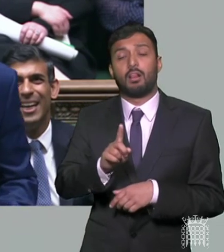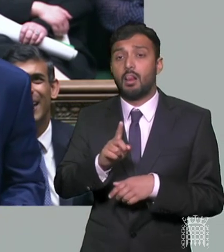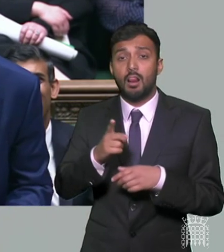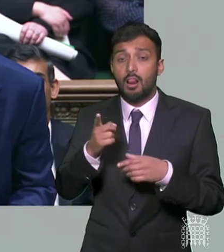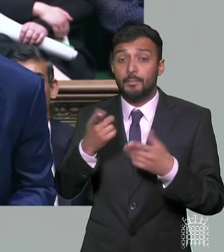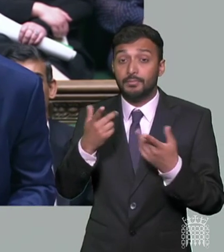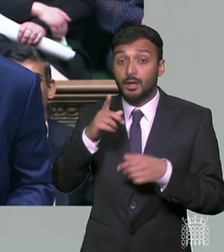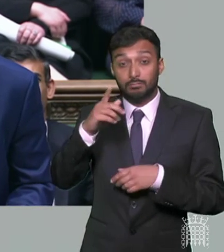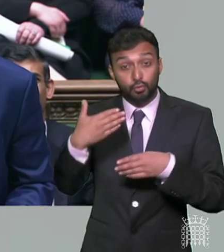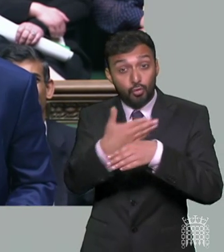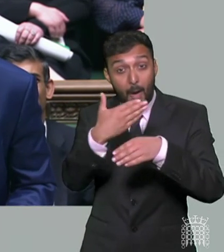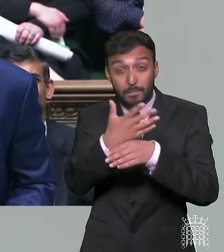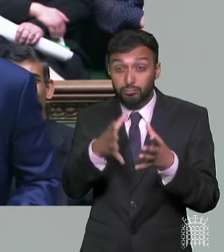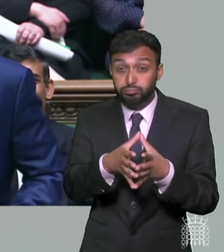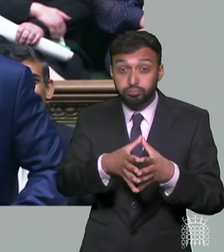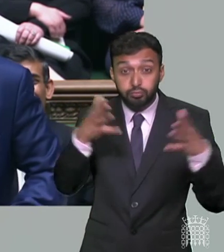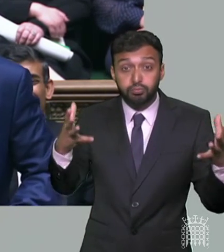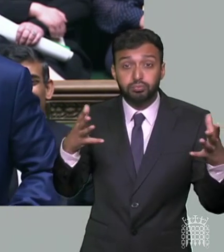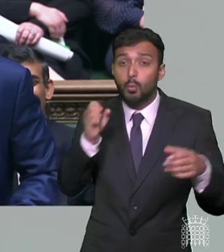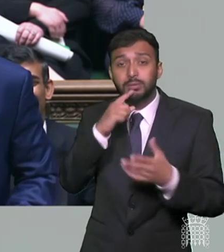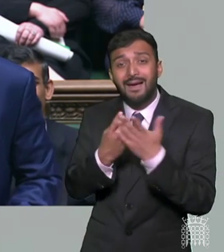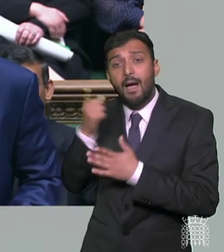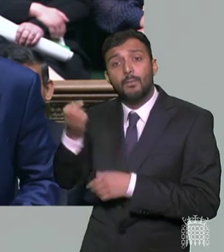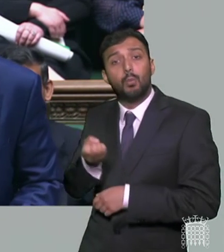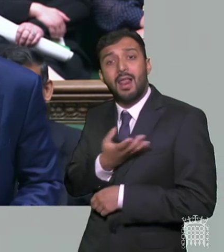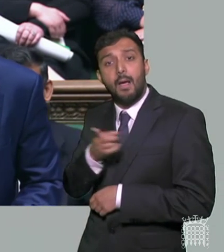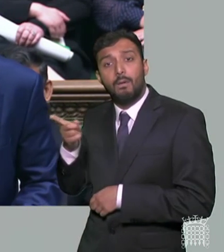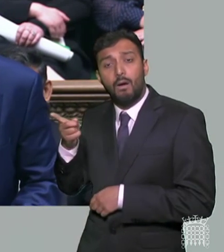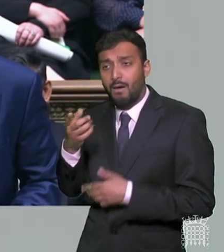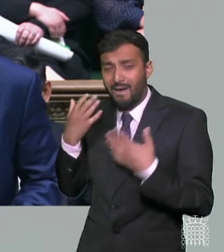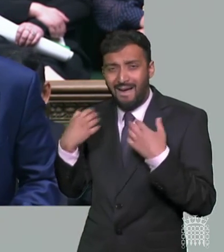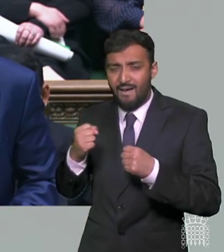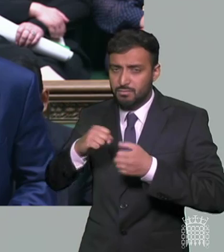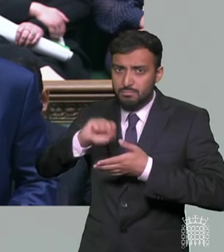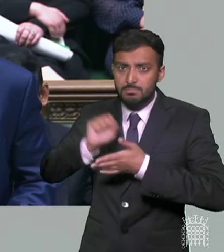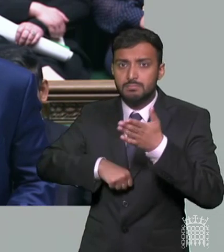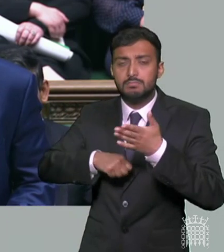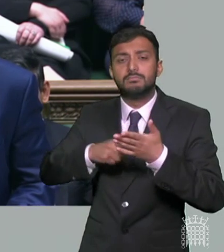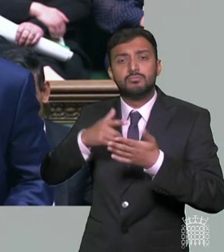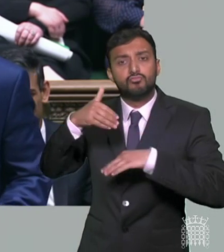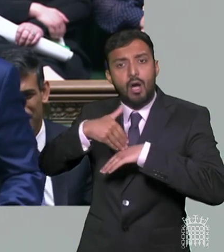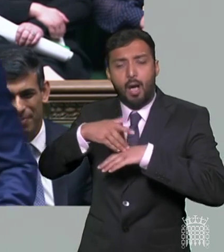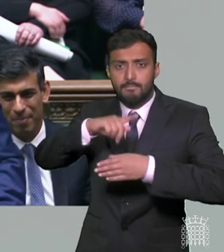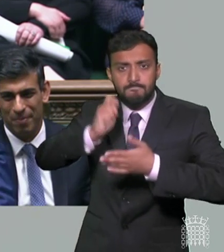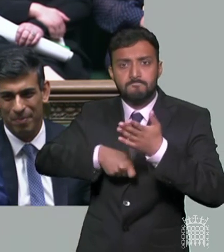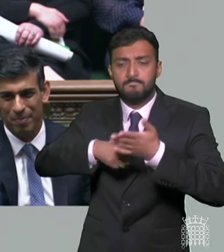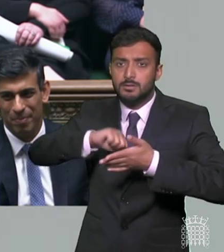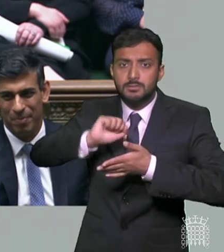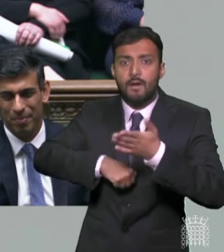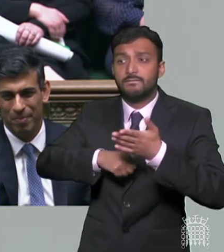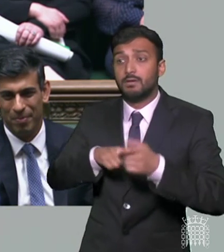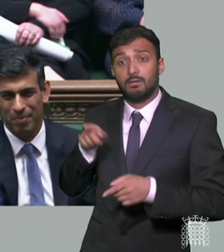We have more policing and tougher sentencing enforced this week through the Police, Crime, Sentencing and Courts Act 2022.